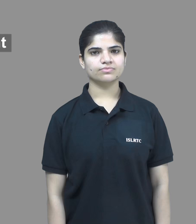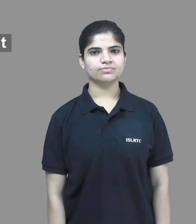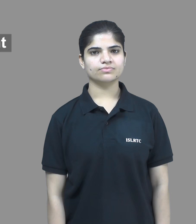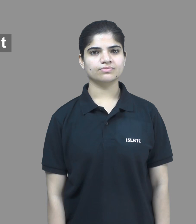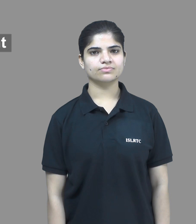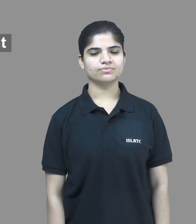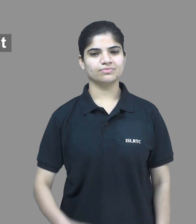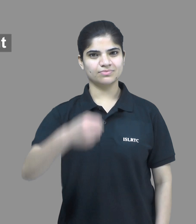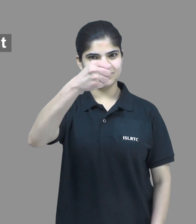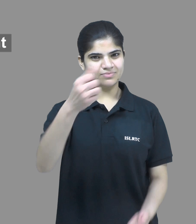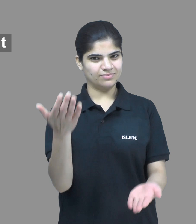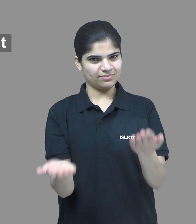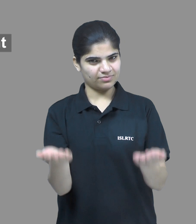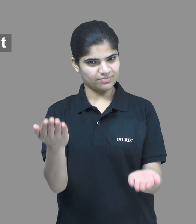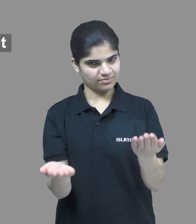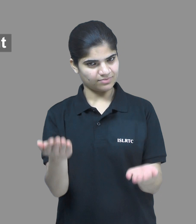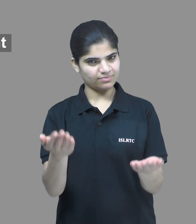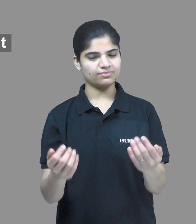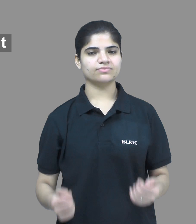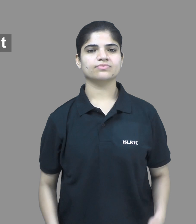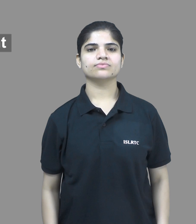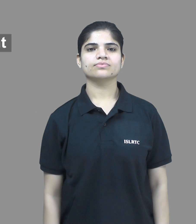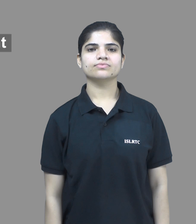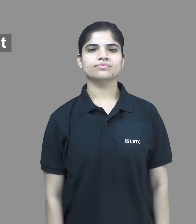Weight Weigh Weighing Scale